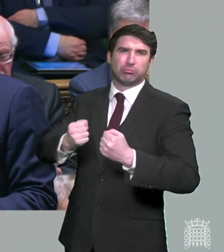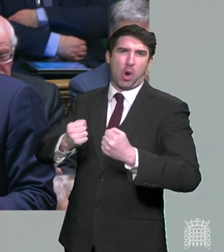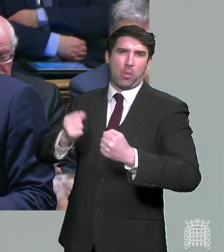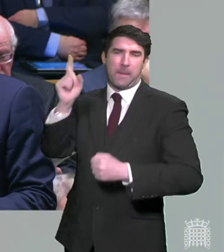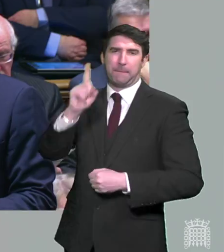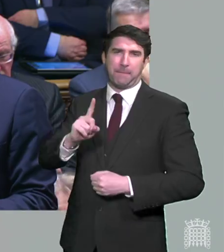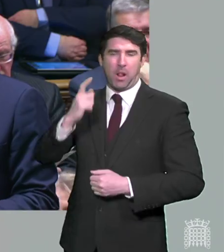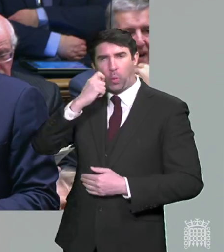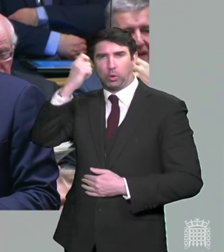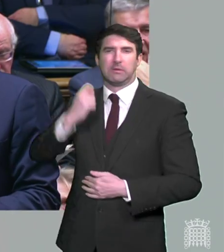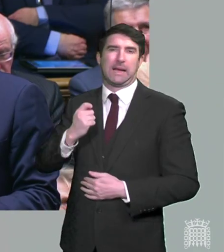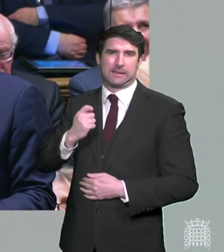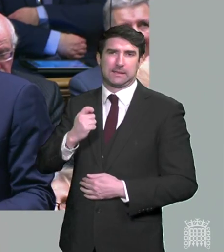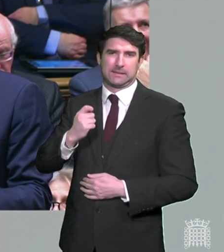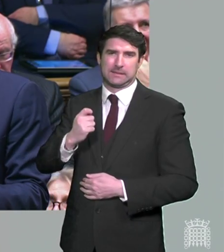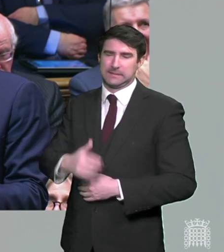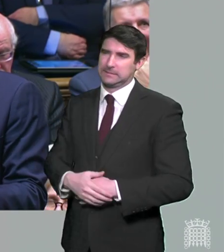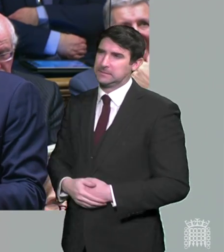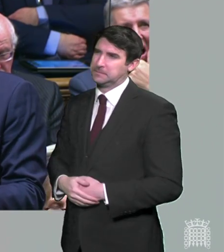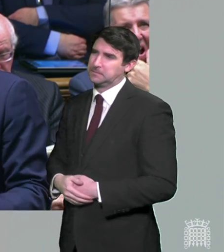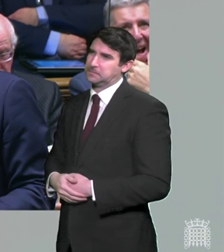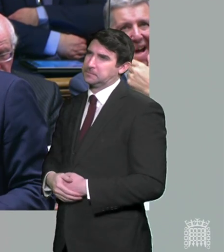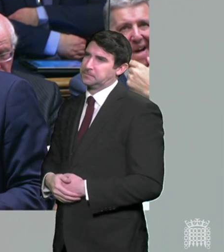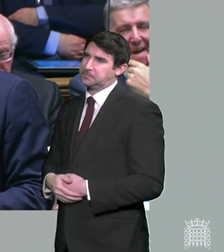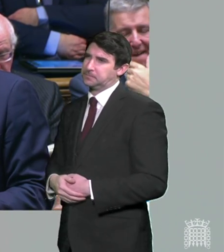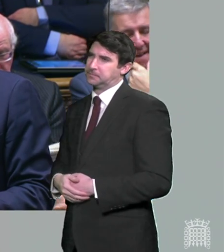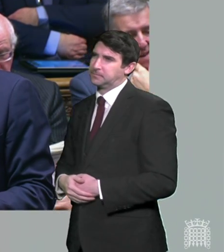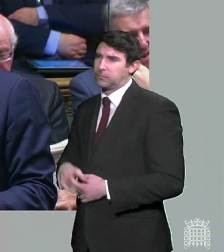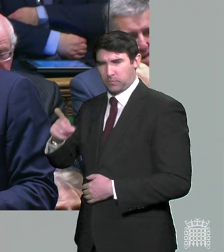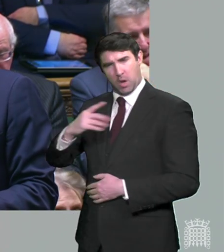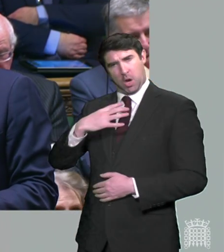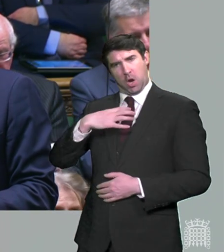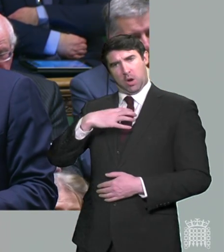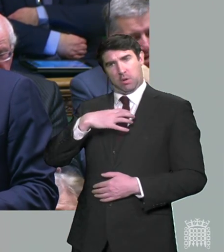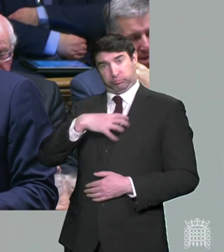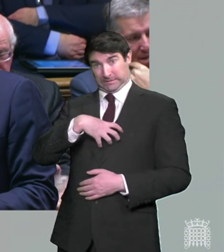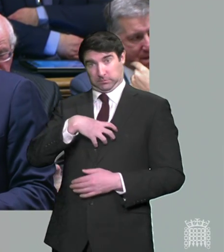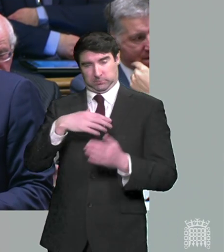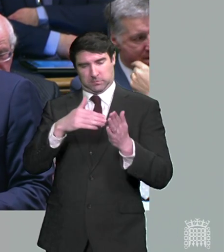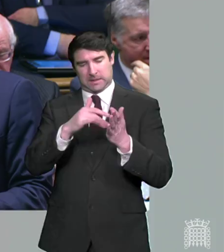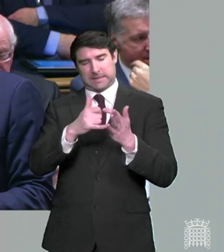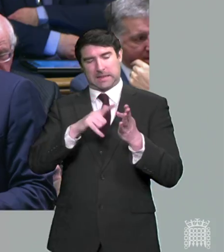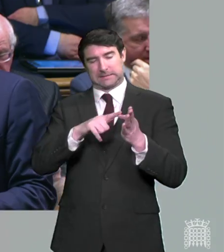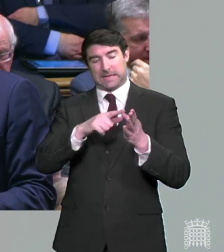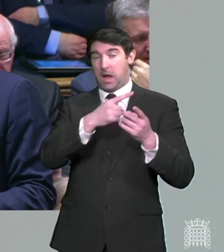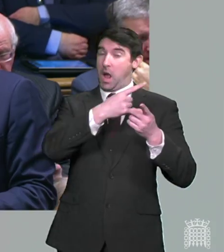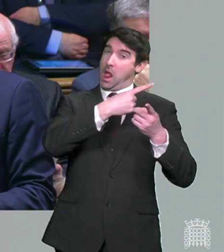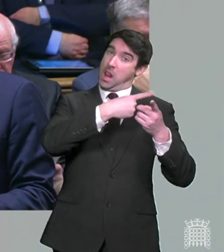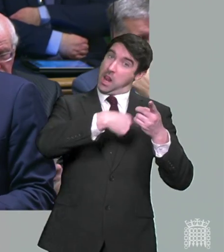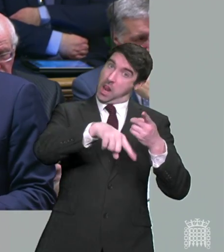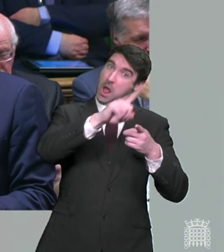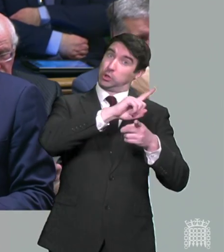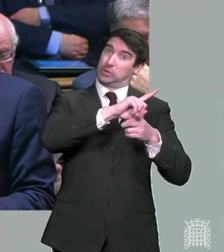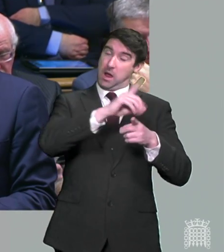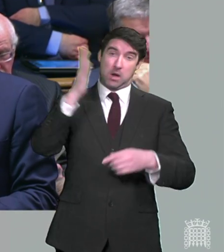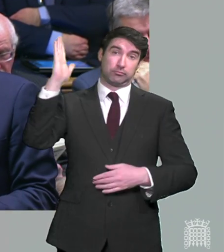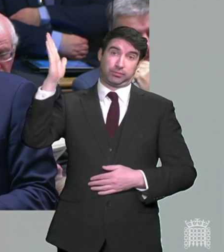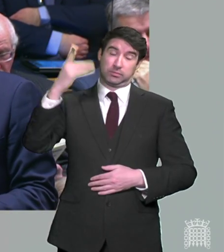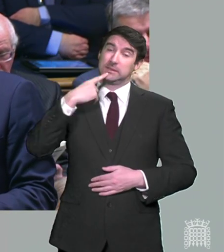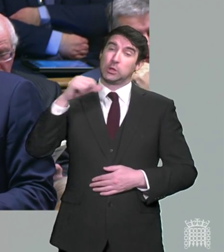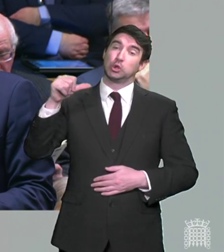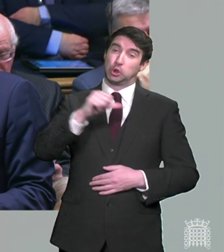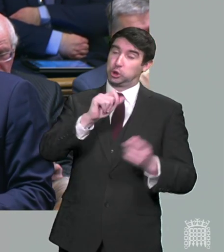When President Zelensky addressed this House last year, he asked that we treat Russia as a terrorist state.